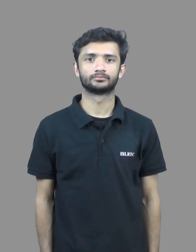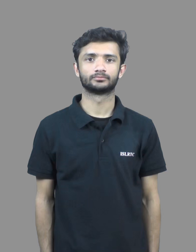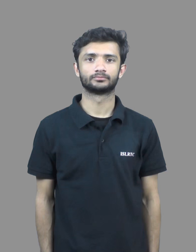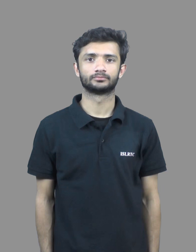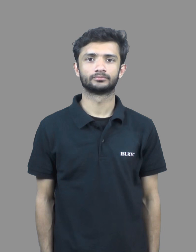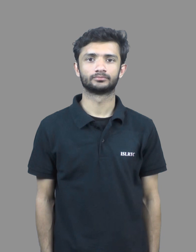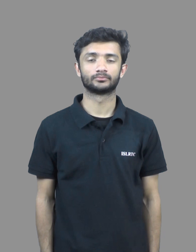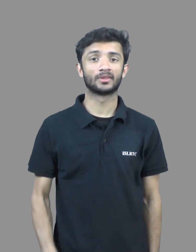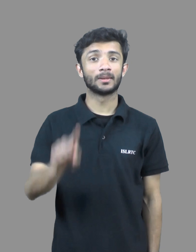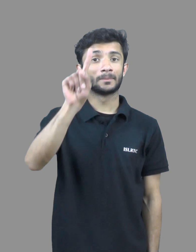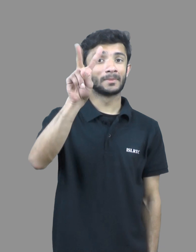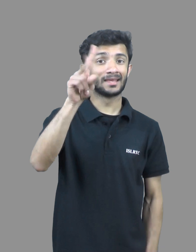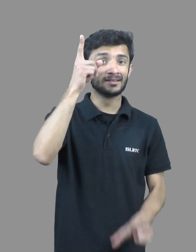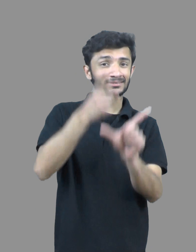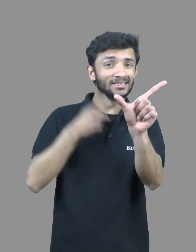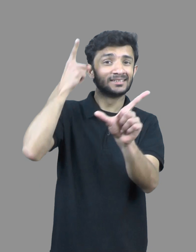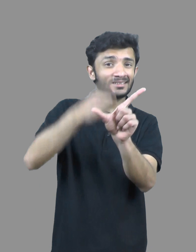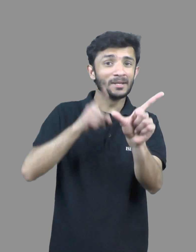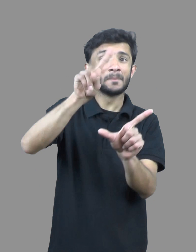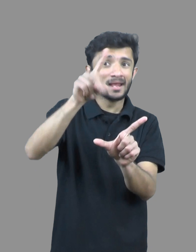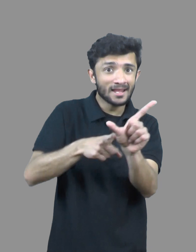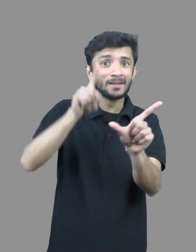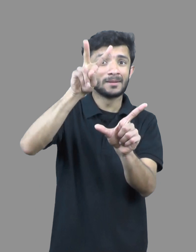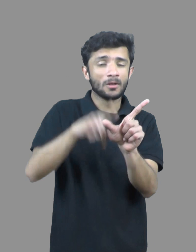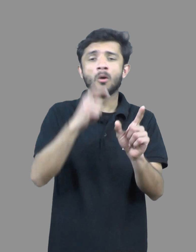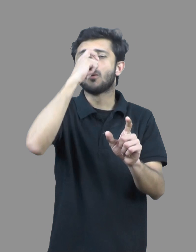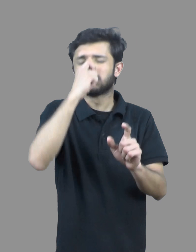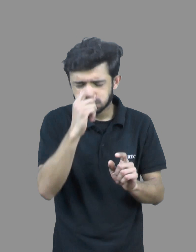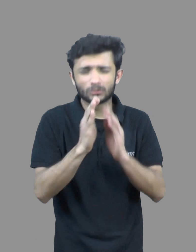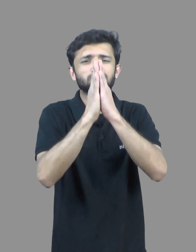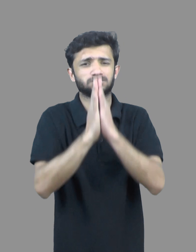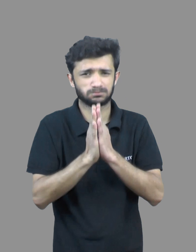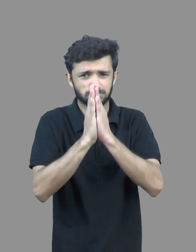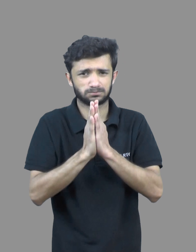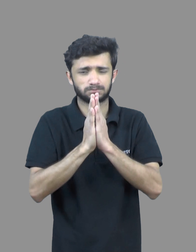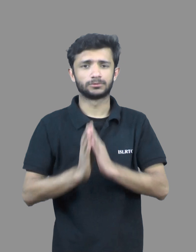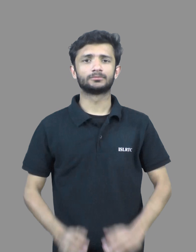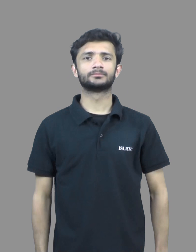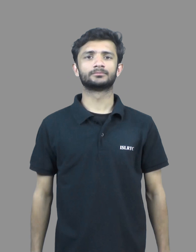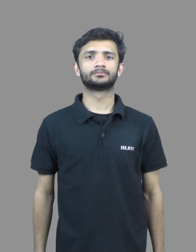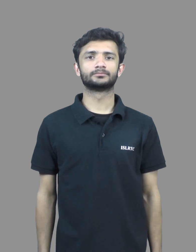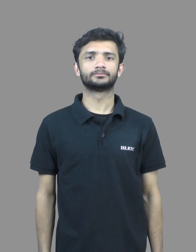Kumbh Mela